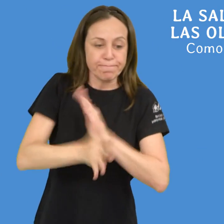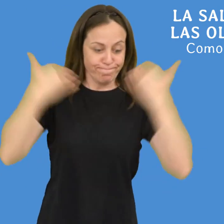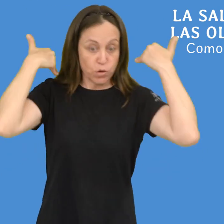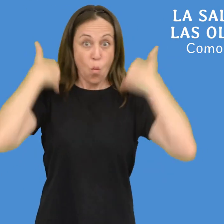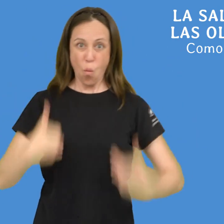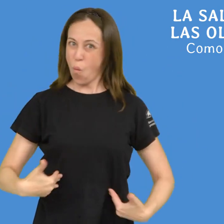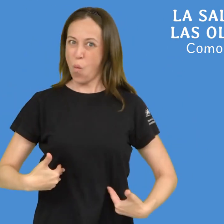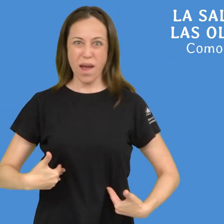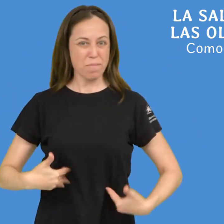cuerpo